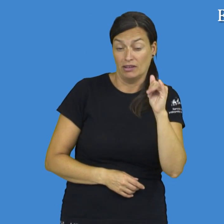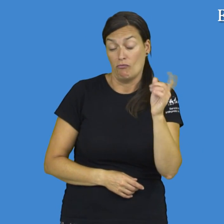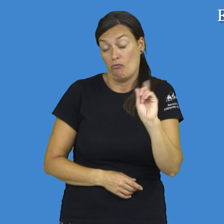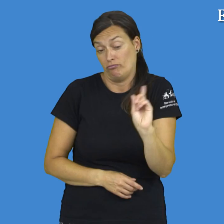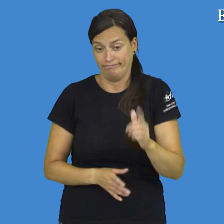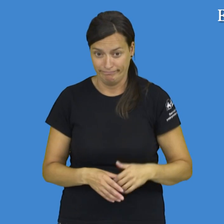no